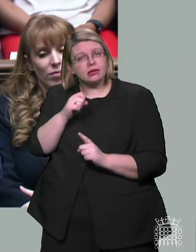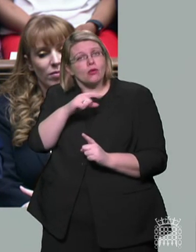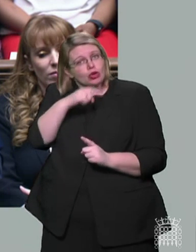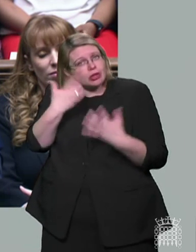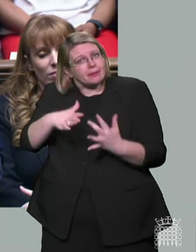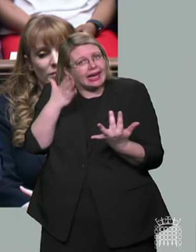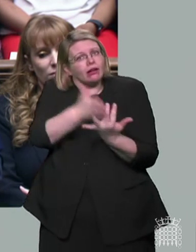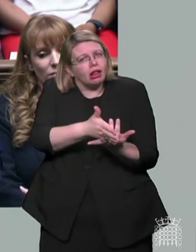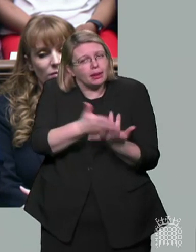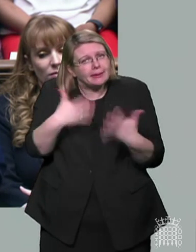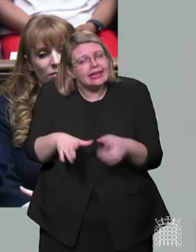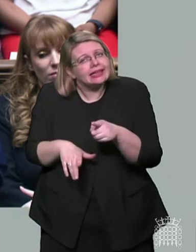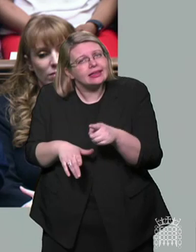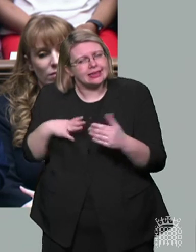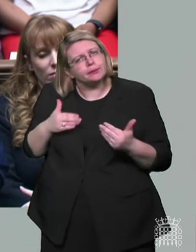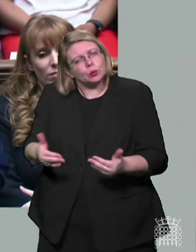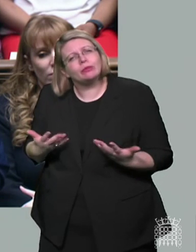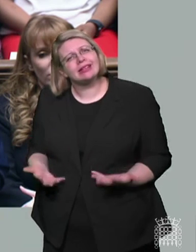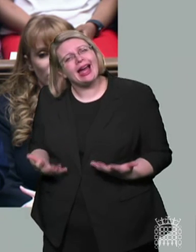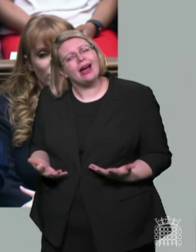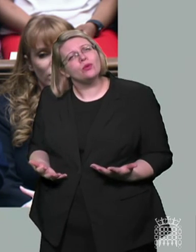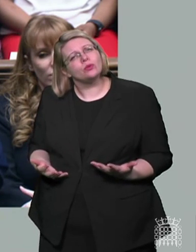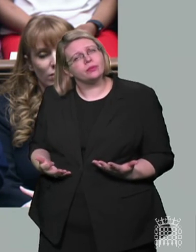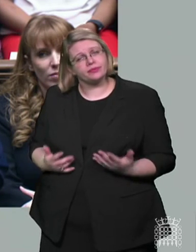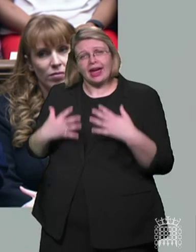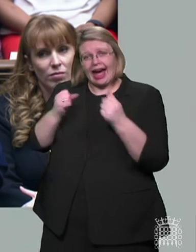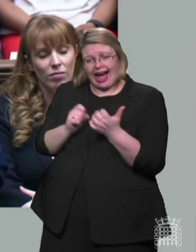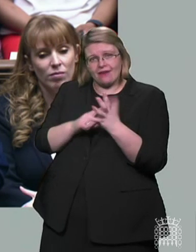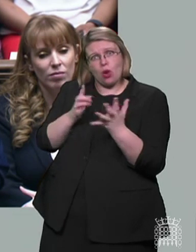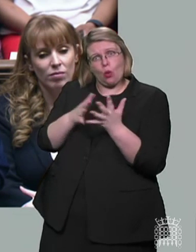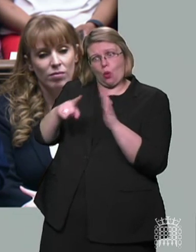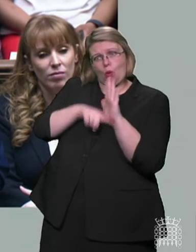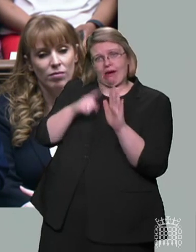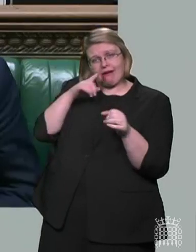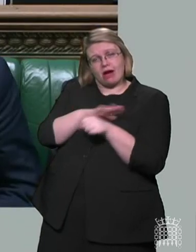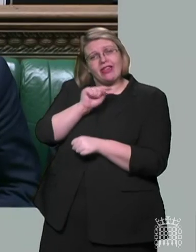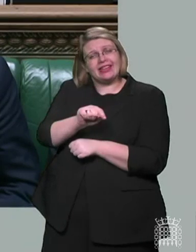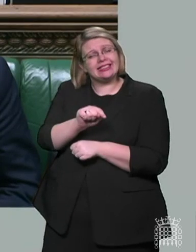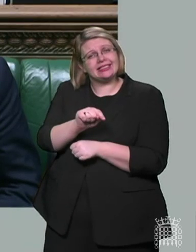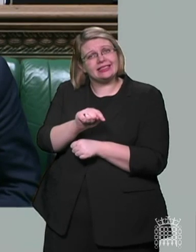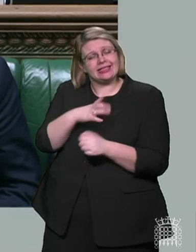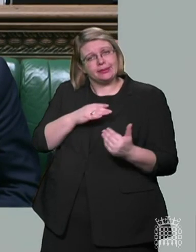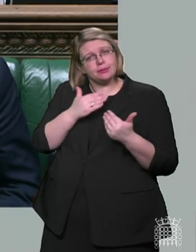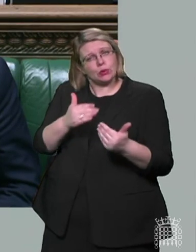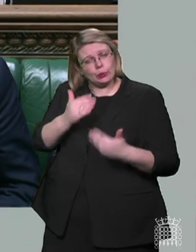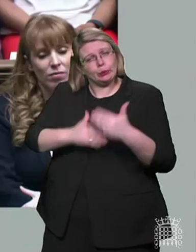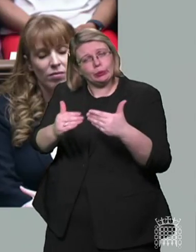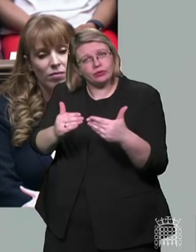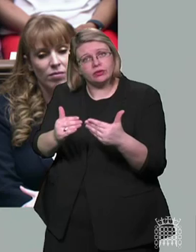If he brings forward the required legislation to do this, he will have Labour’s support.